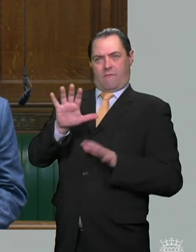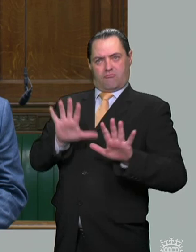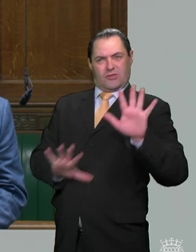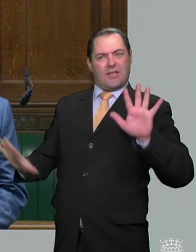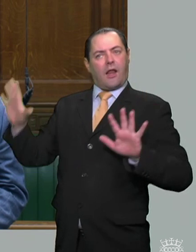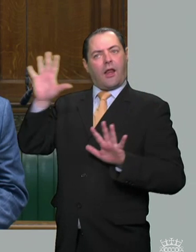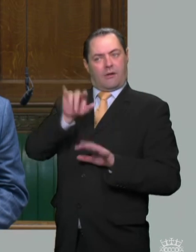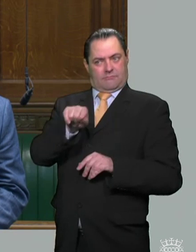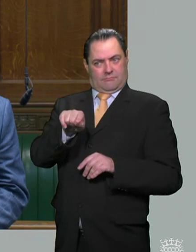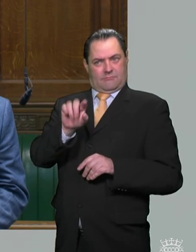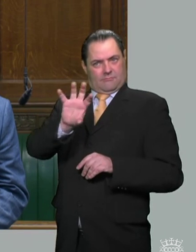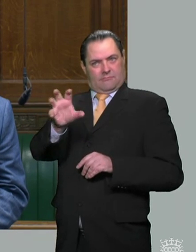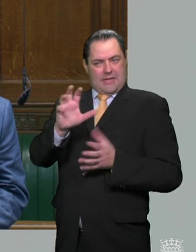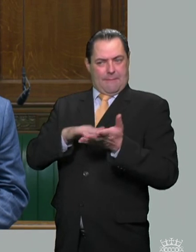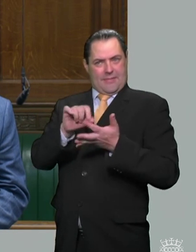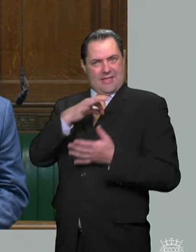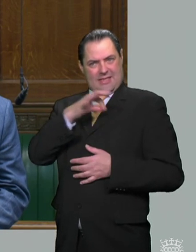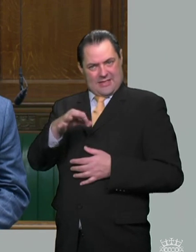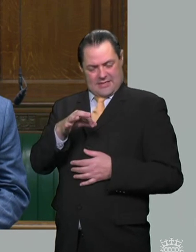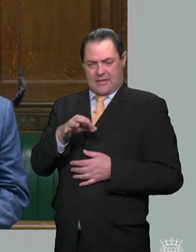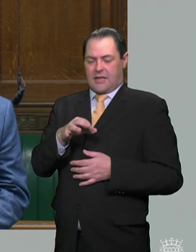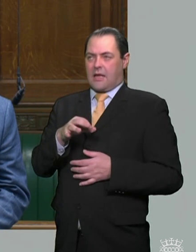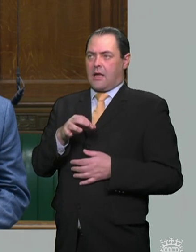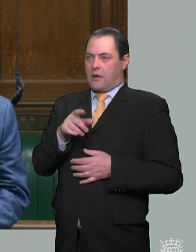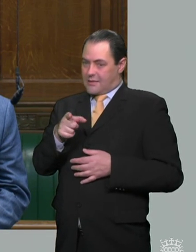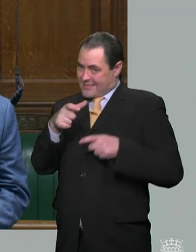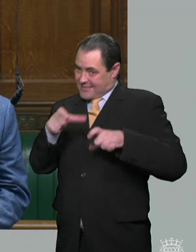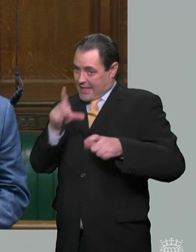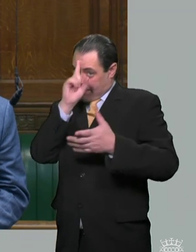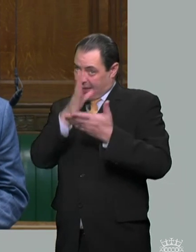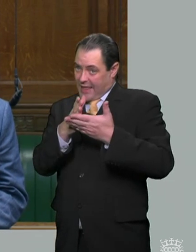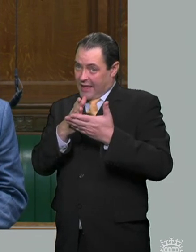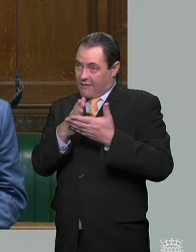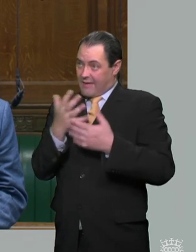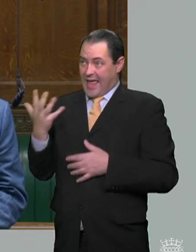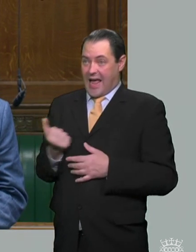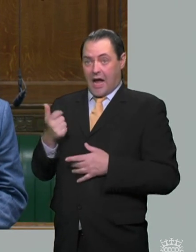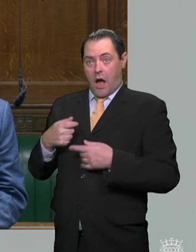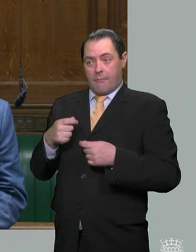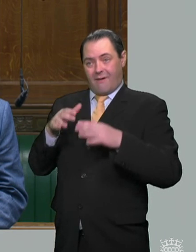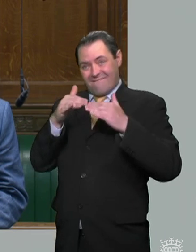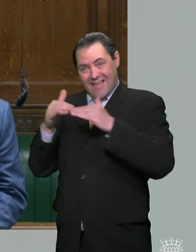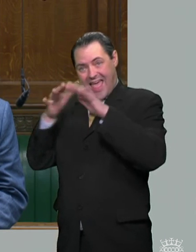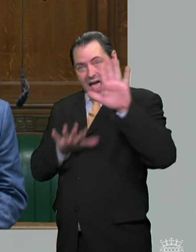Will he assure me that he still believes in the redistribution of income in our country?